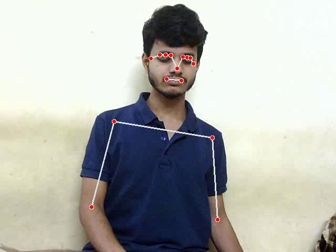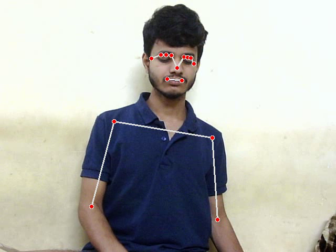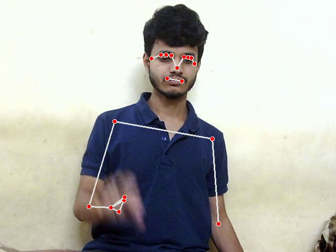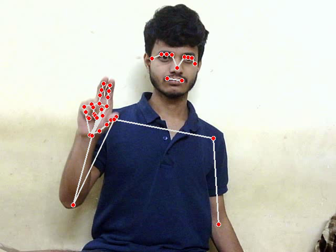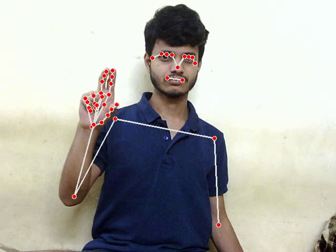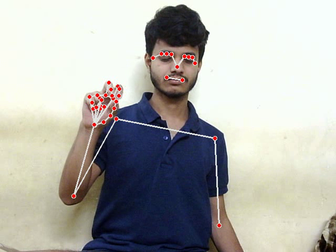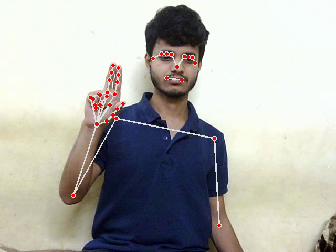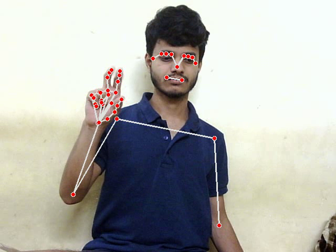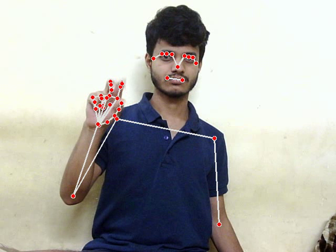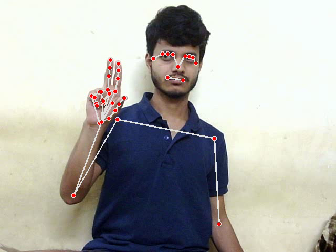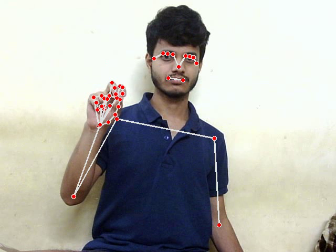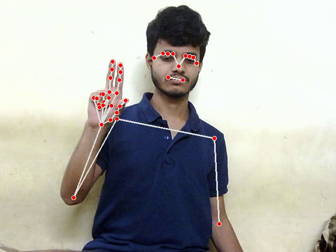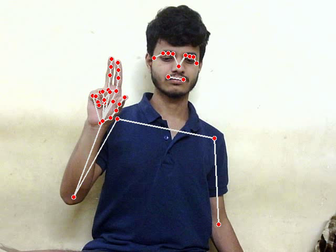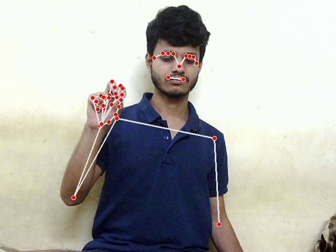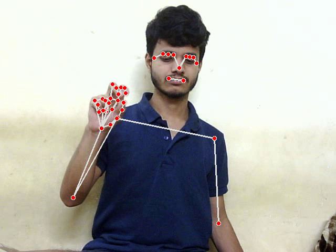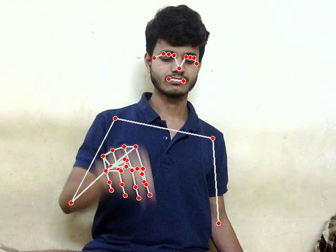no